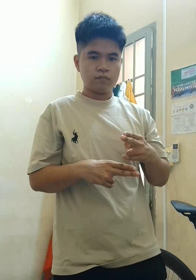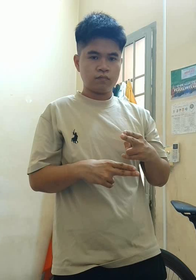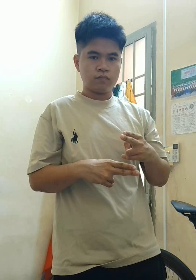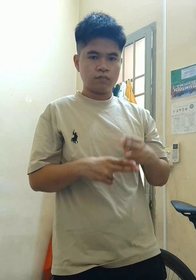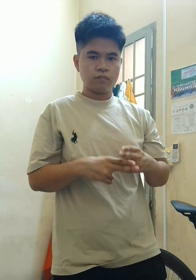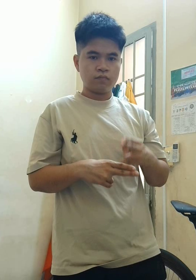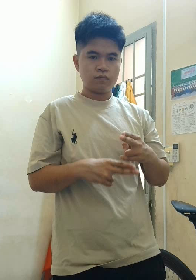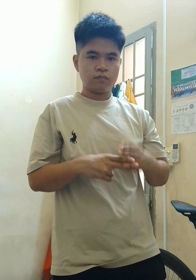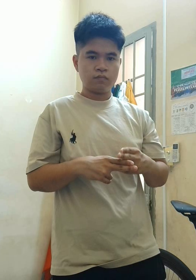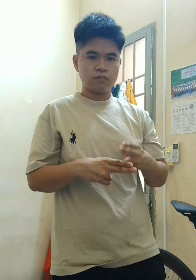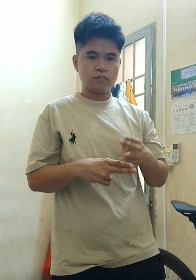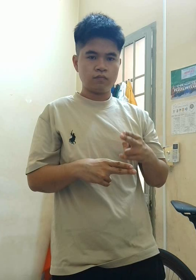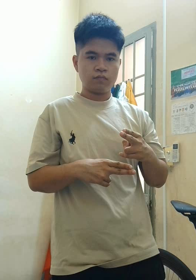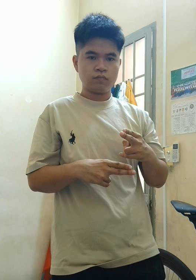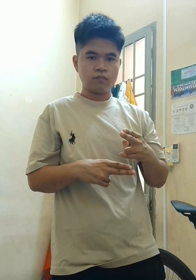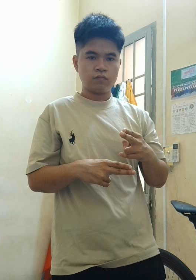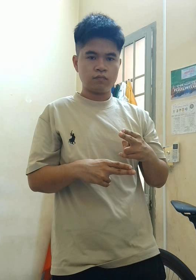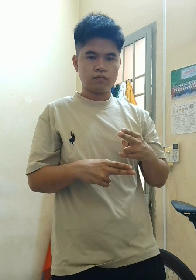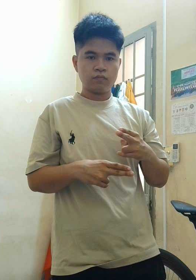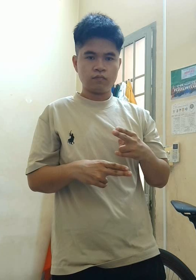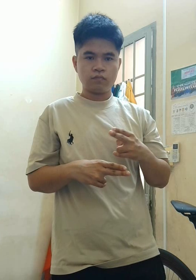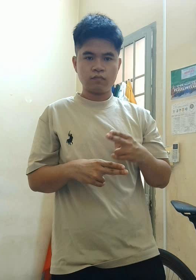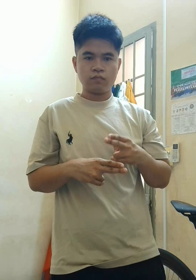ten